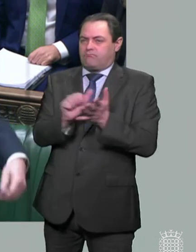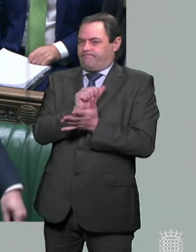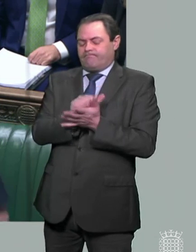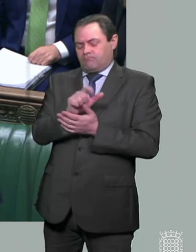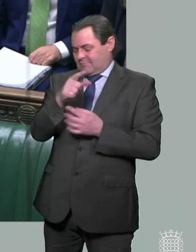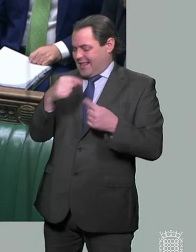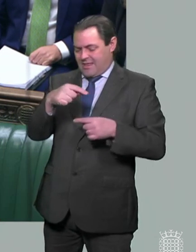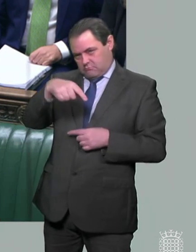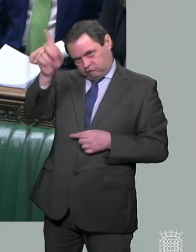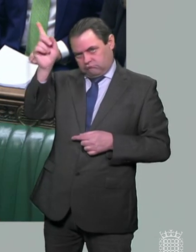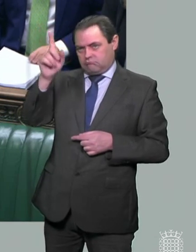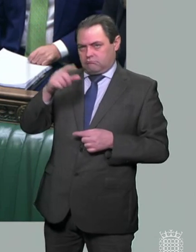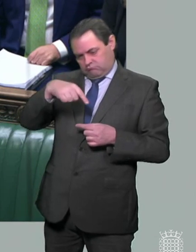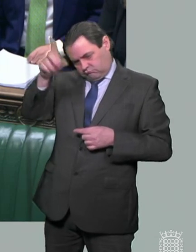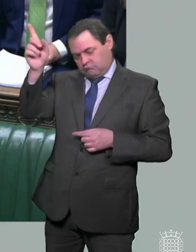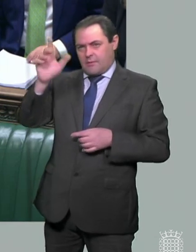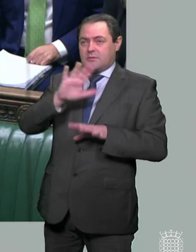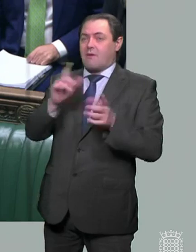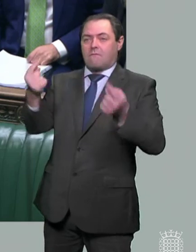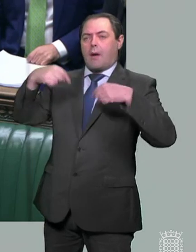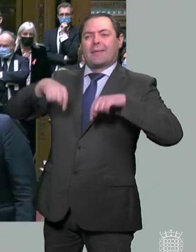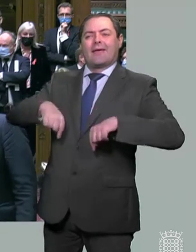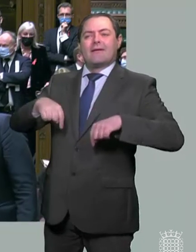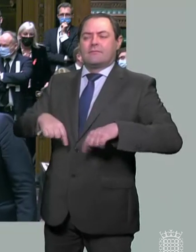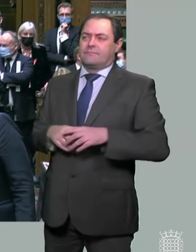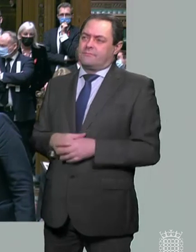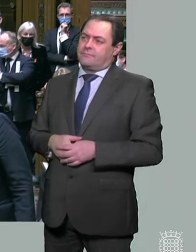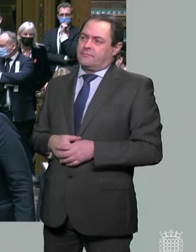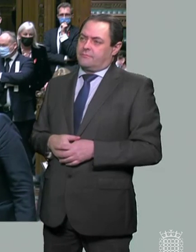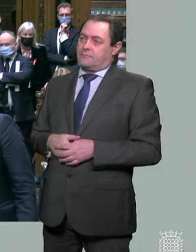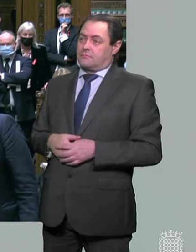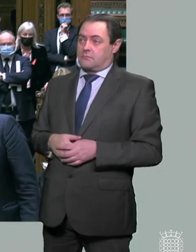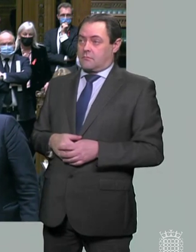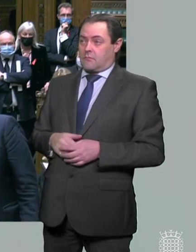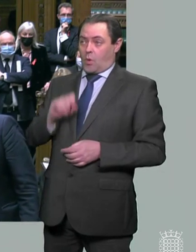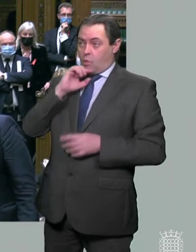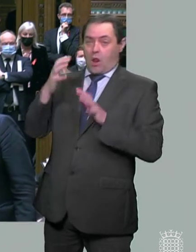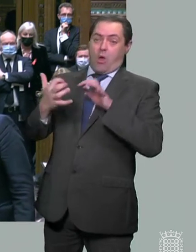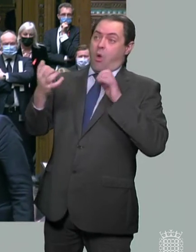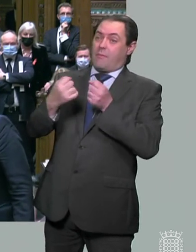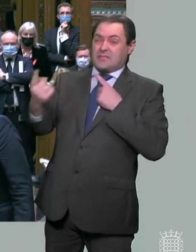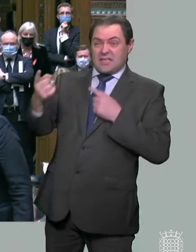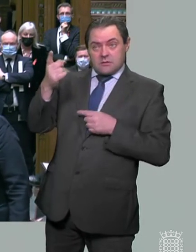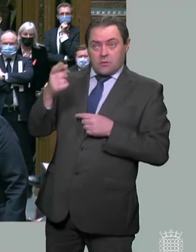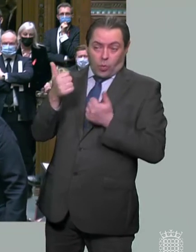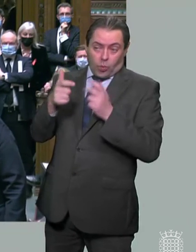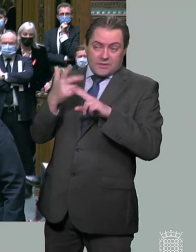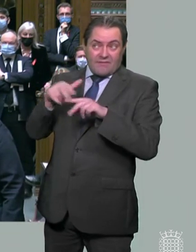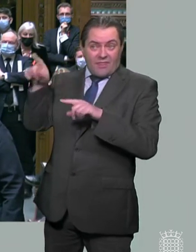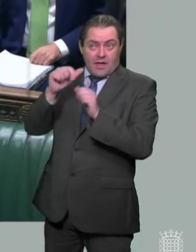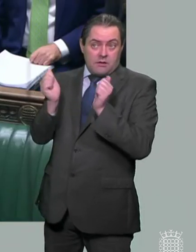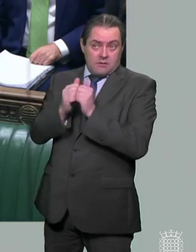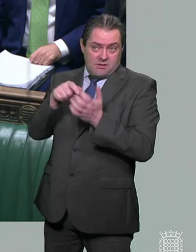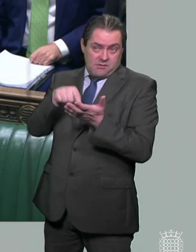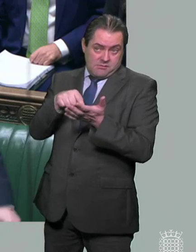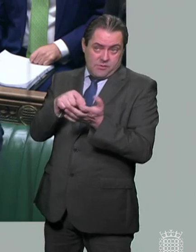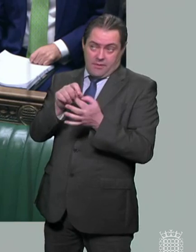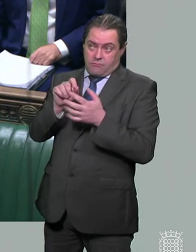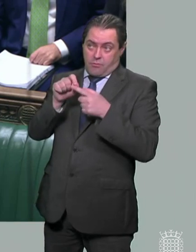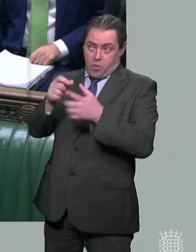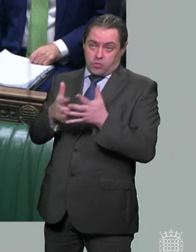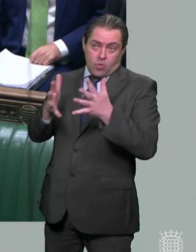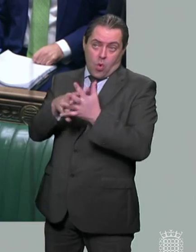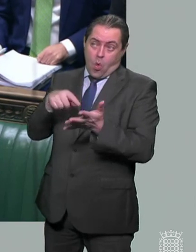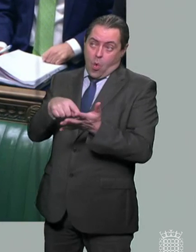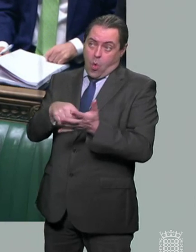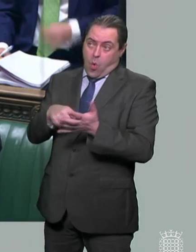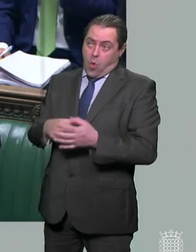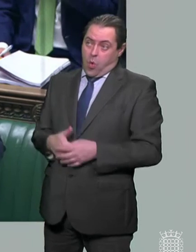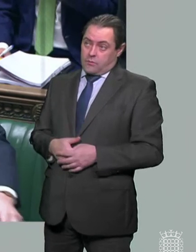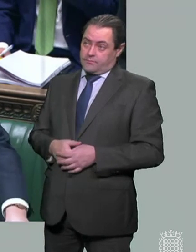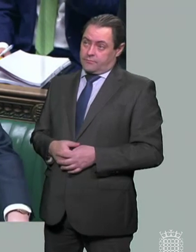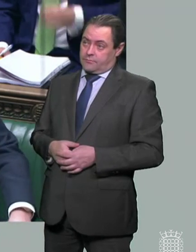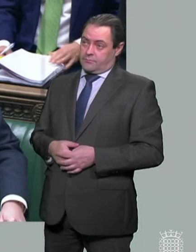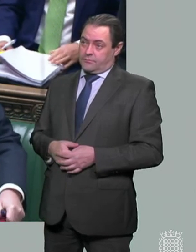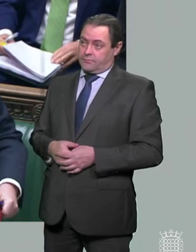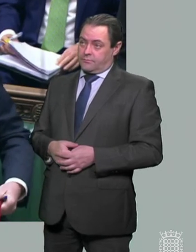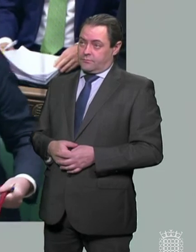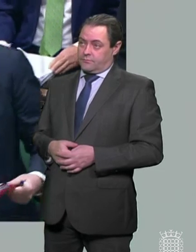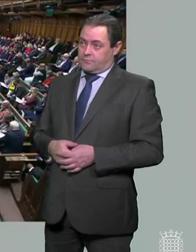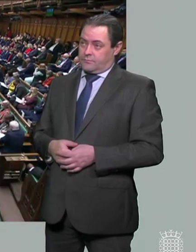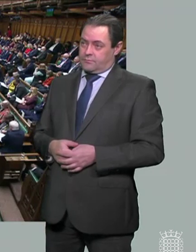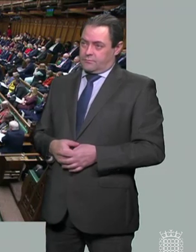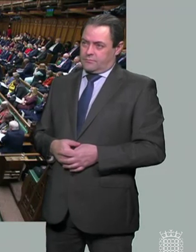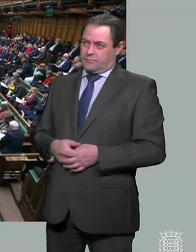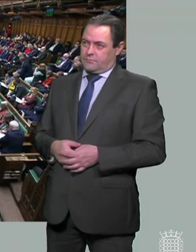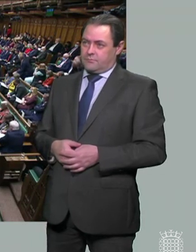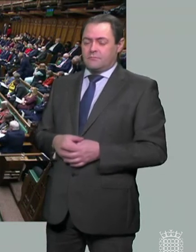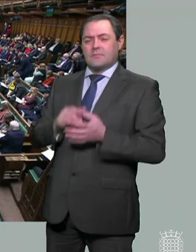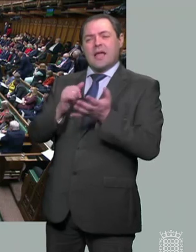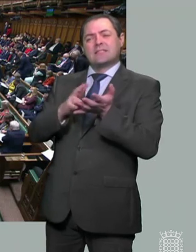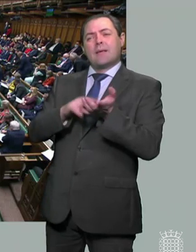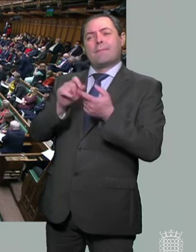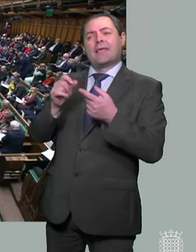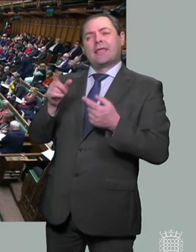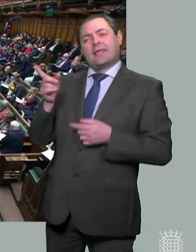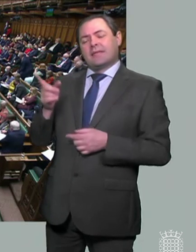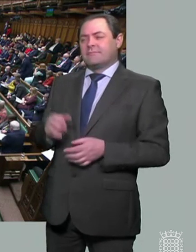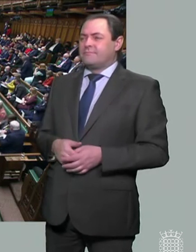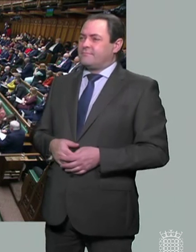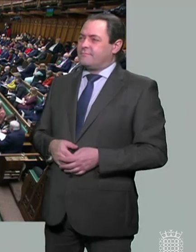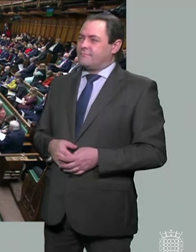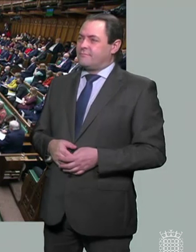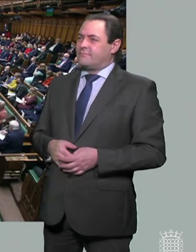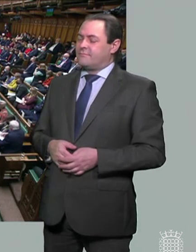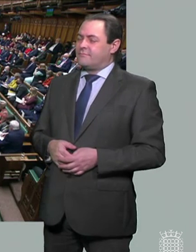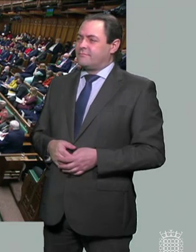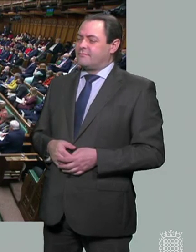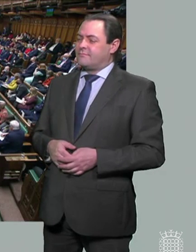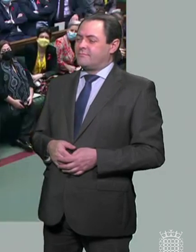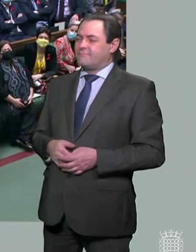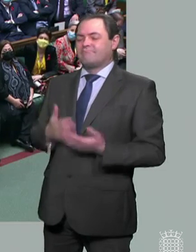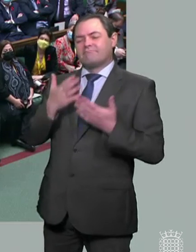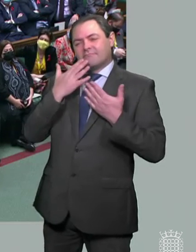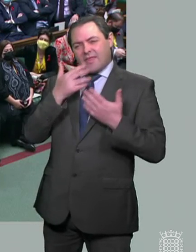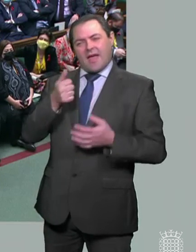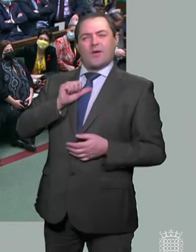I am not asking the Opposition but telling them: it would be a great thing if they backed our Nationality and Borders Bill and undermined the criminals.